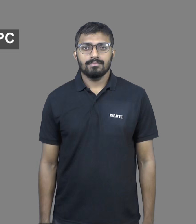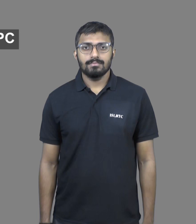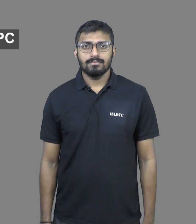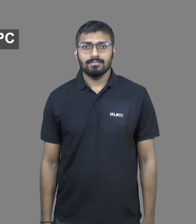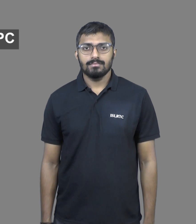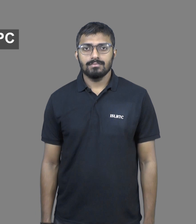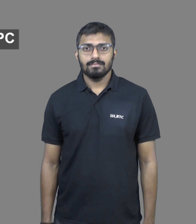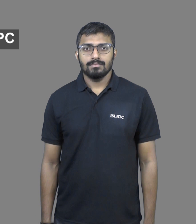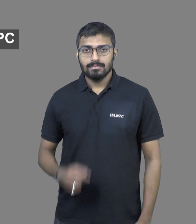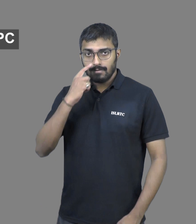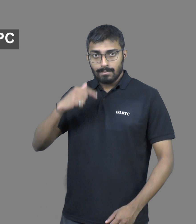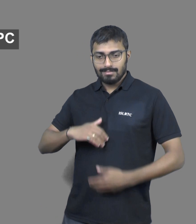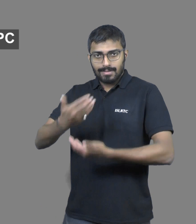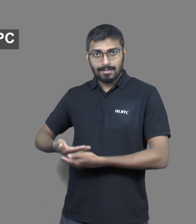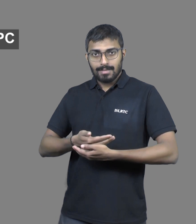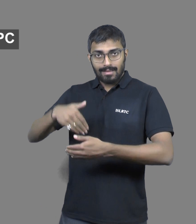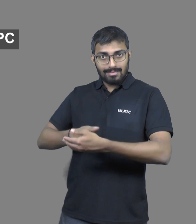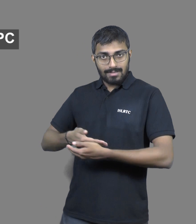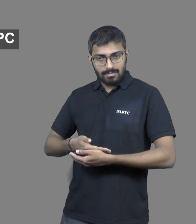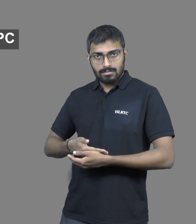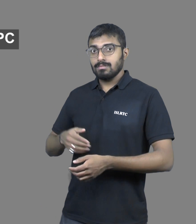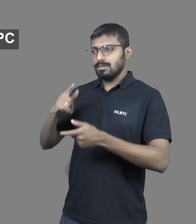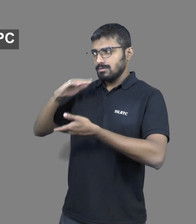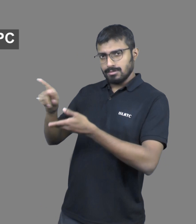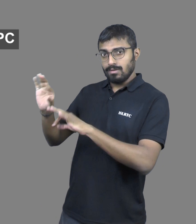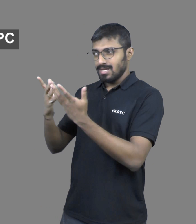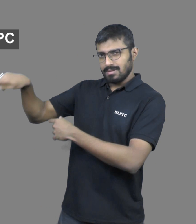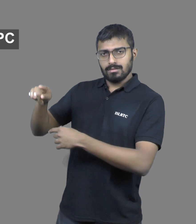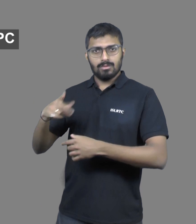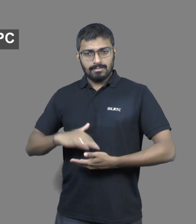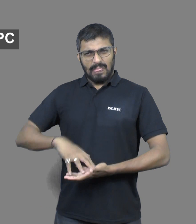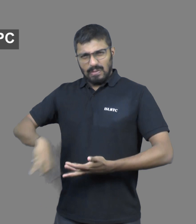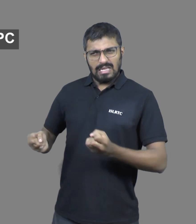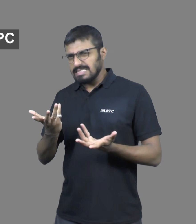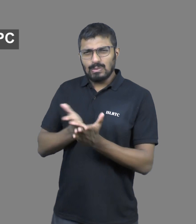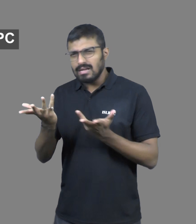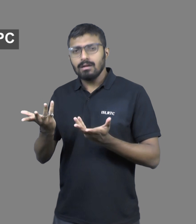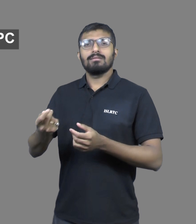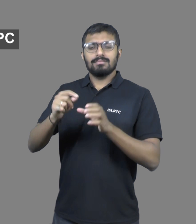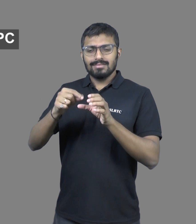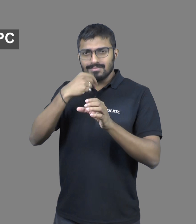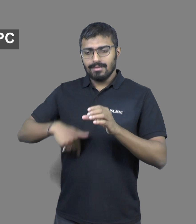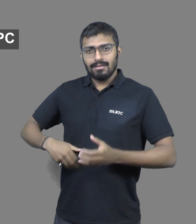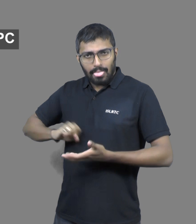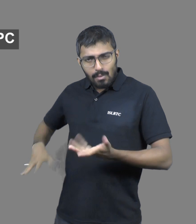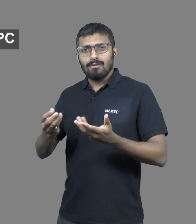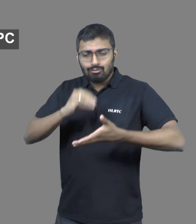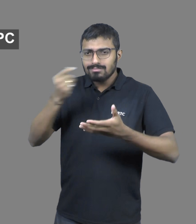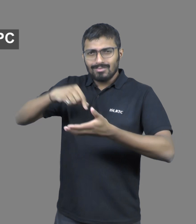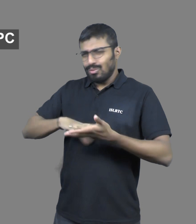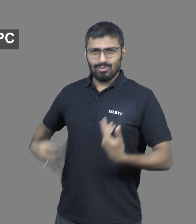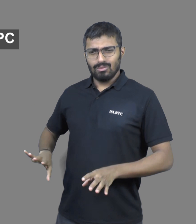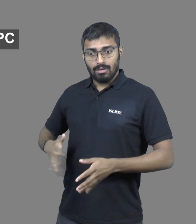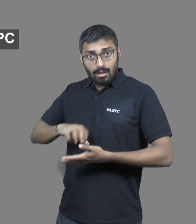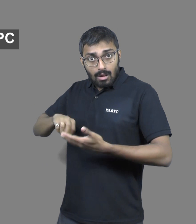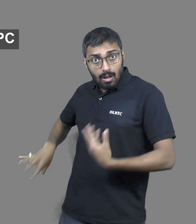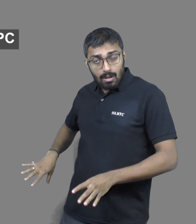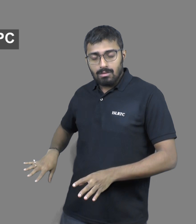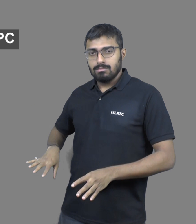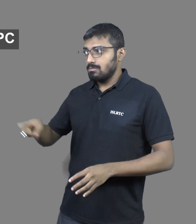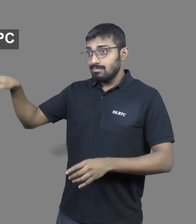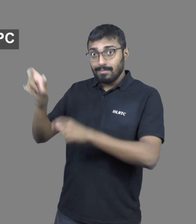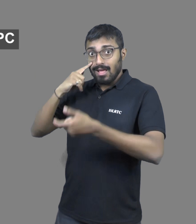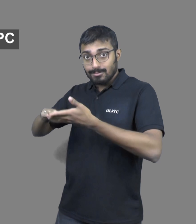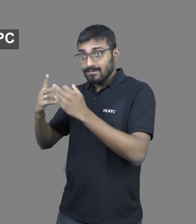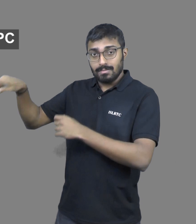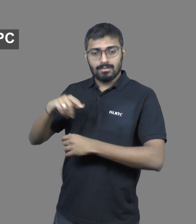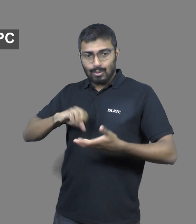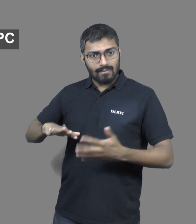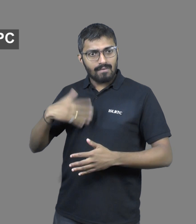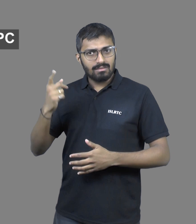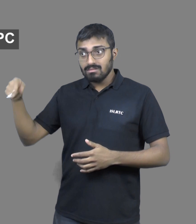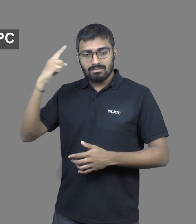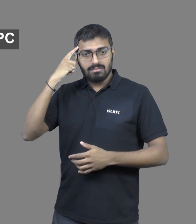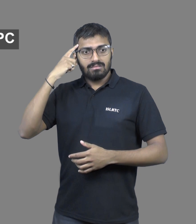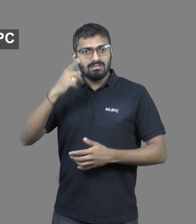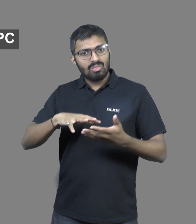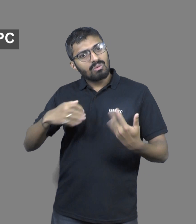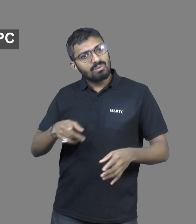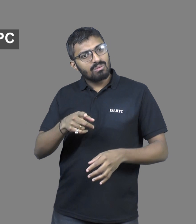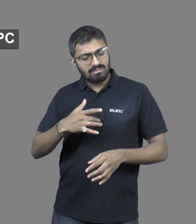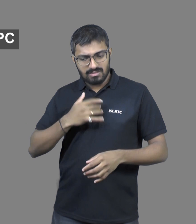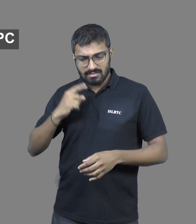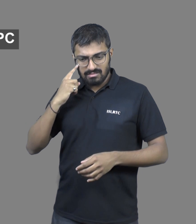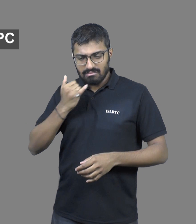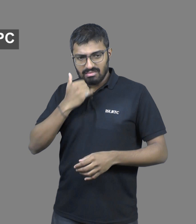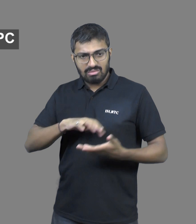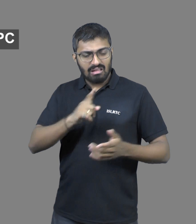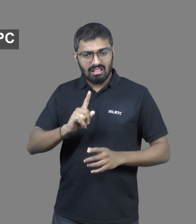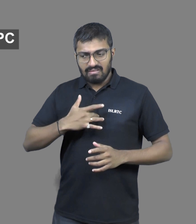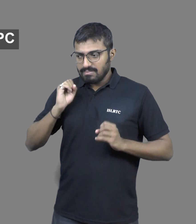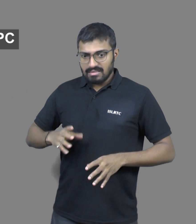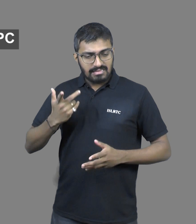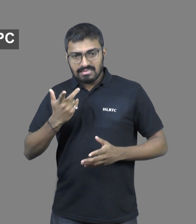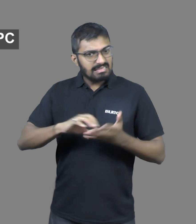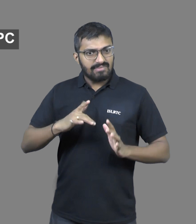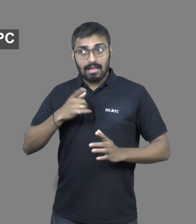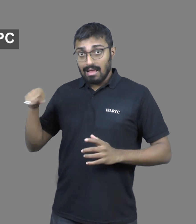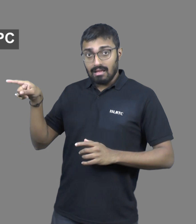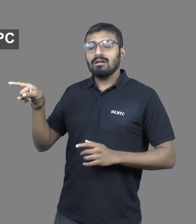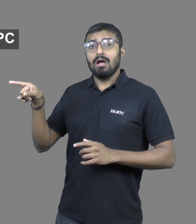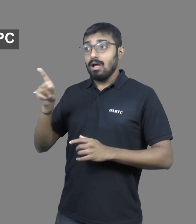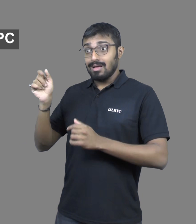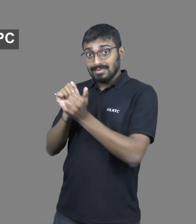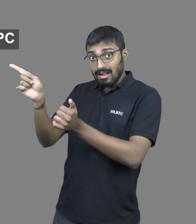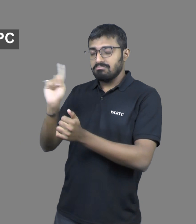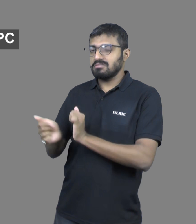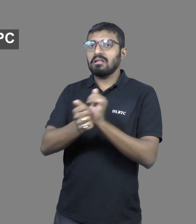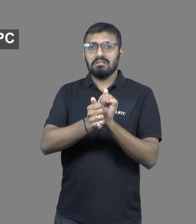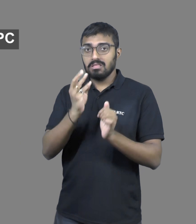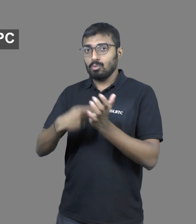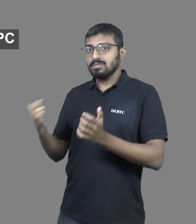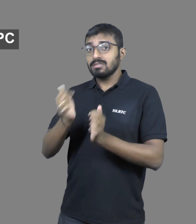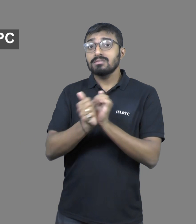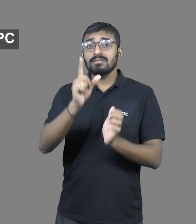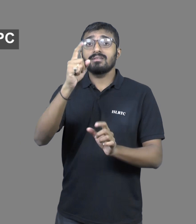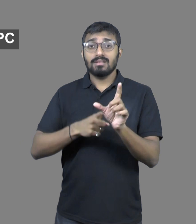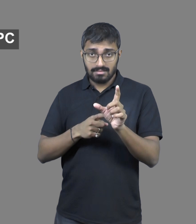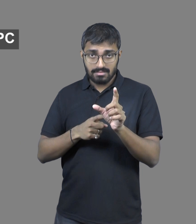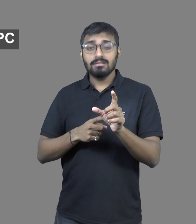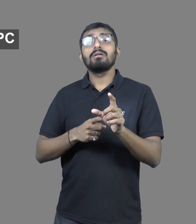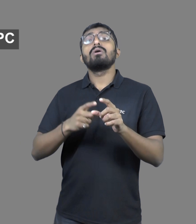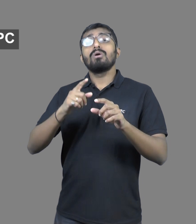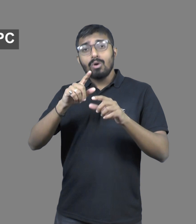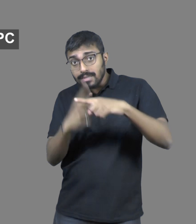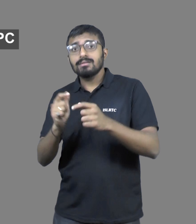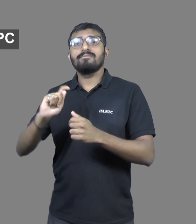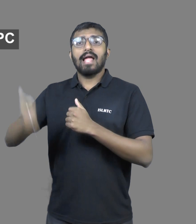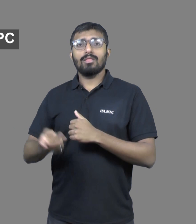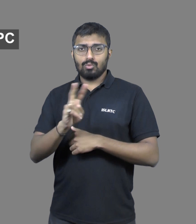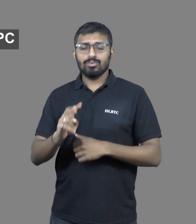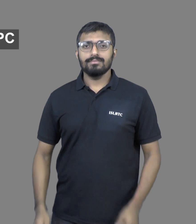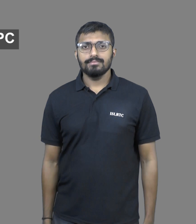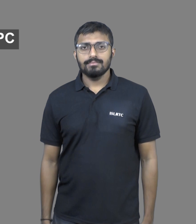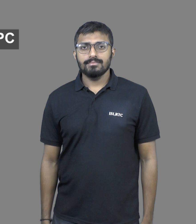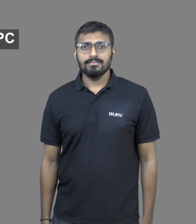Section 316 IPC